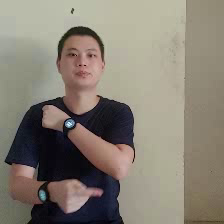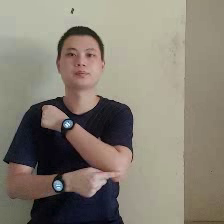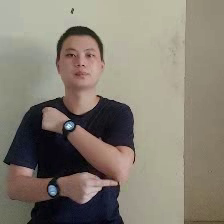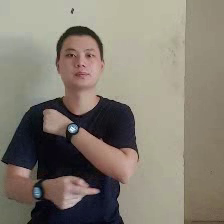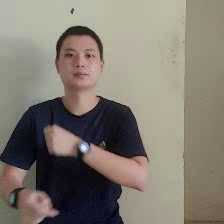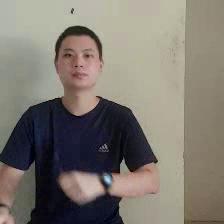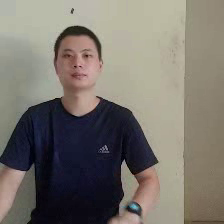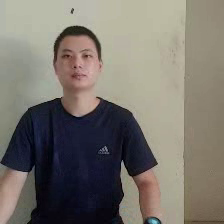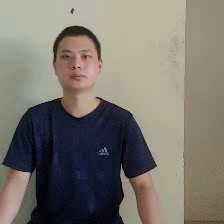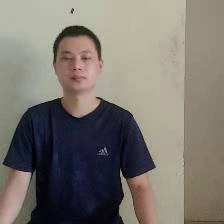Cám dỗ